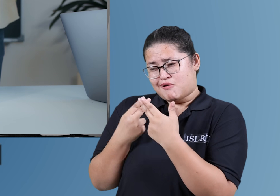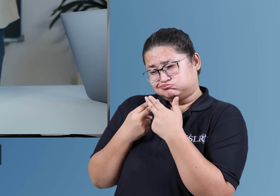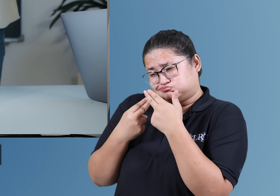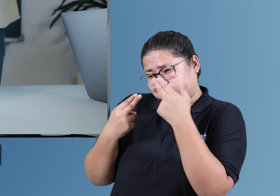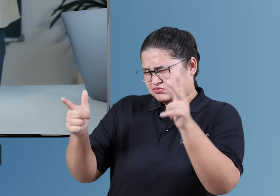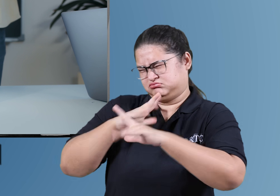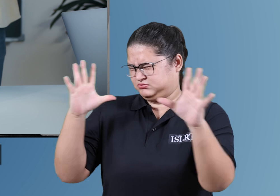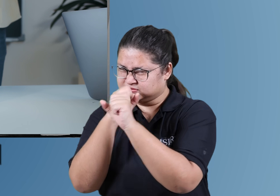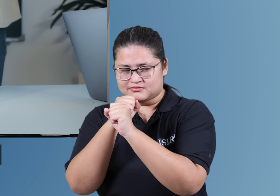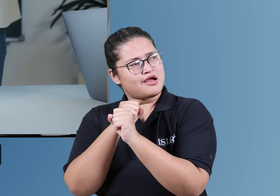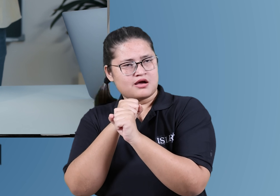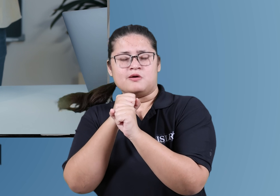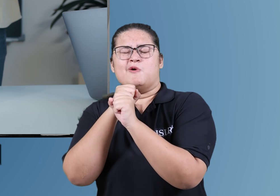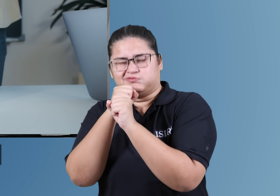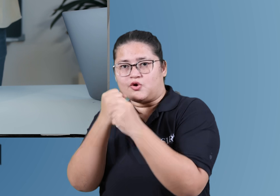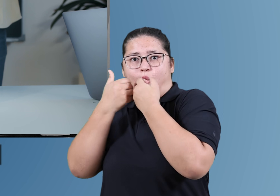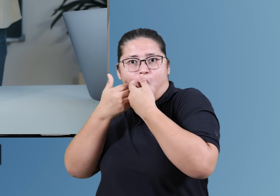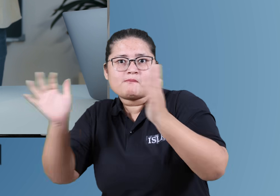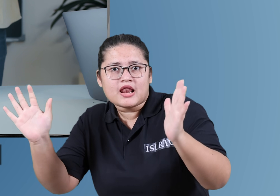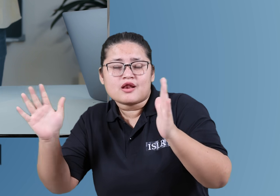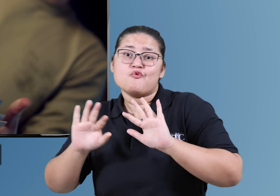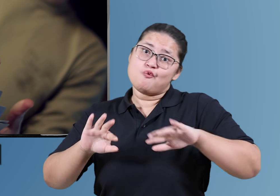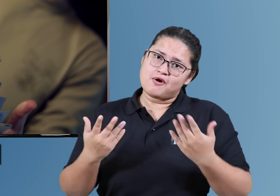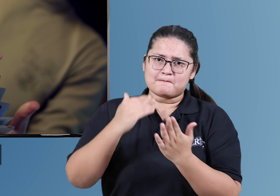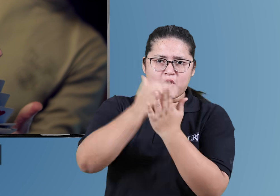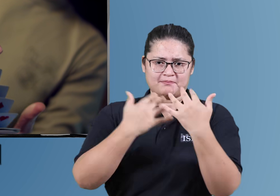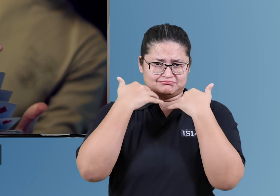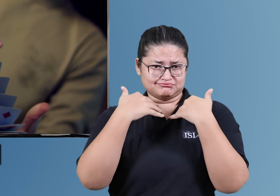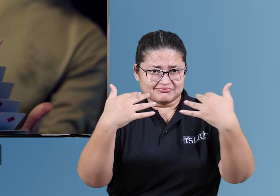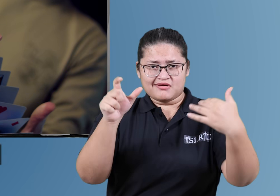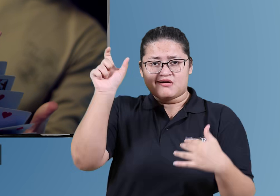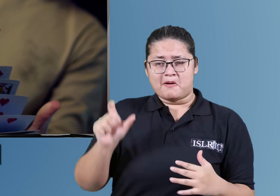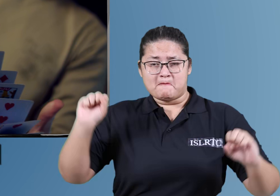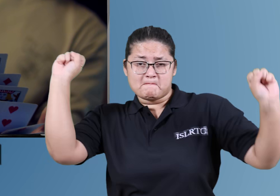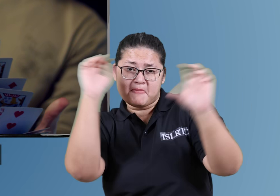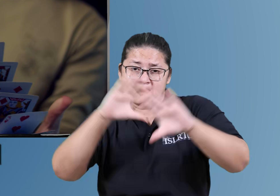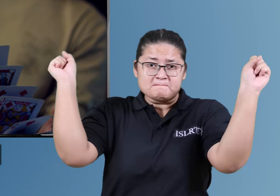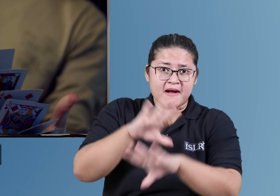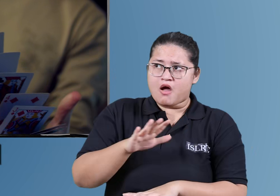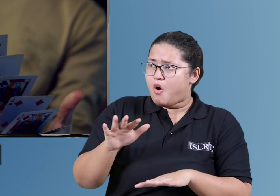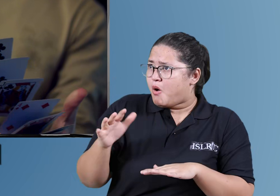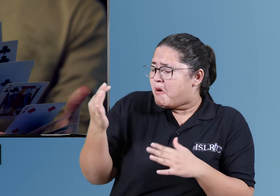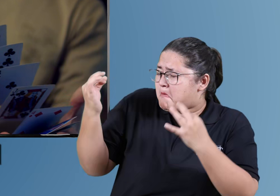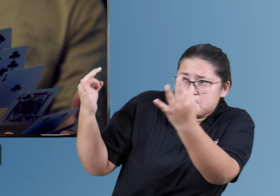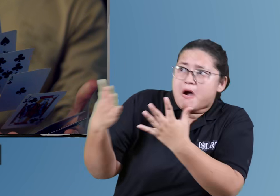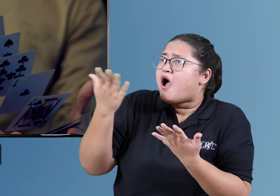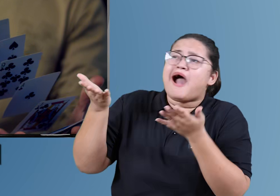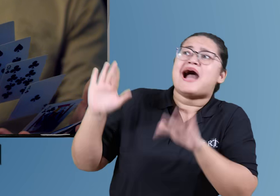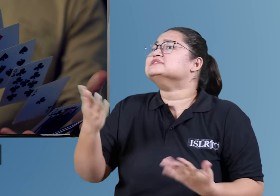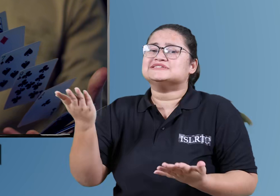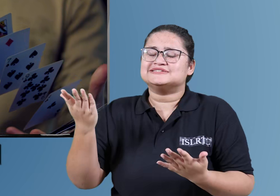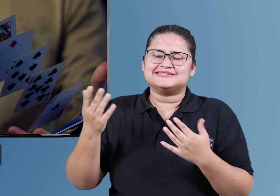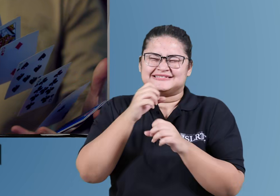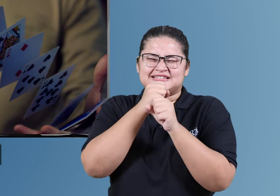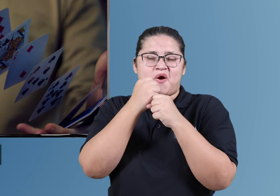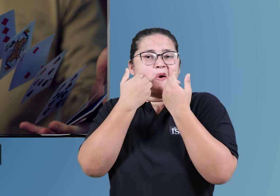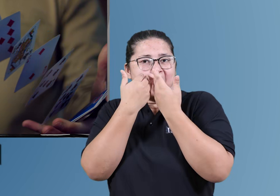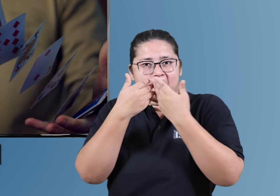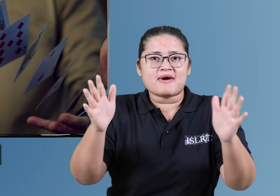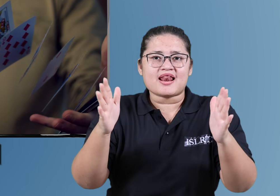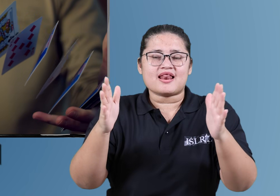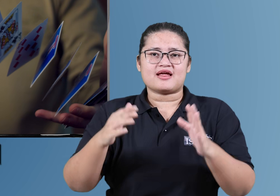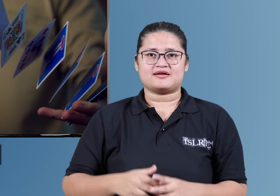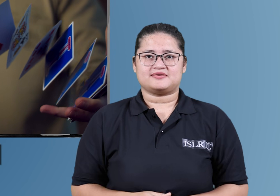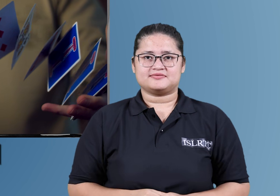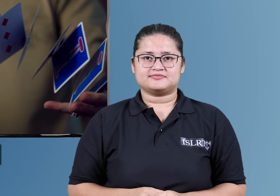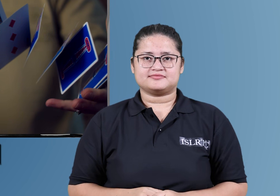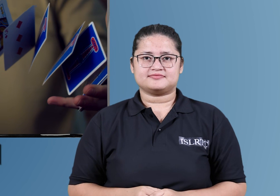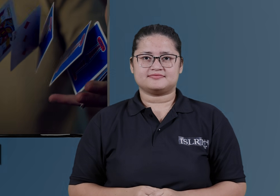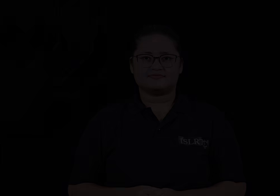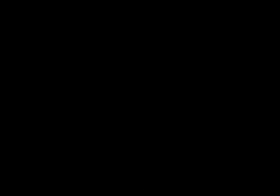To make something known that was secret or unknown before. I revealed my friend's secrets even though she asked me to keep them confidential, or, the magician revealed his secrets at the end of the show.